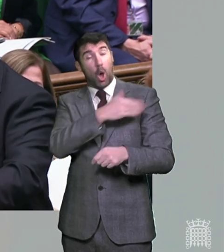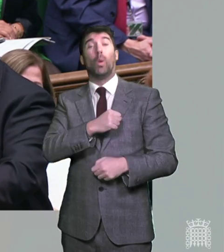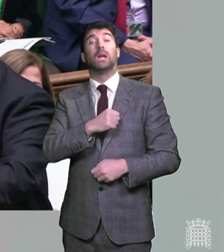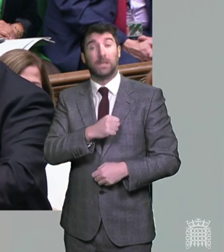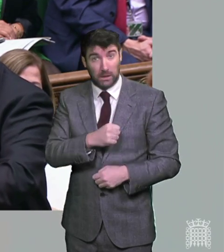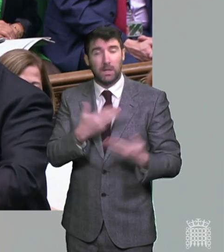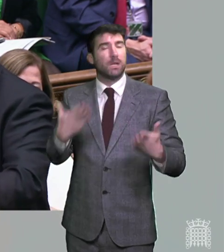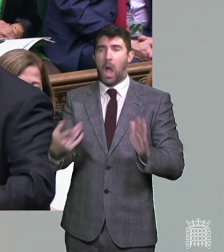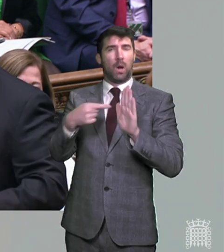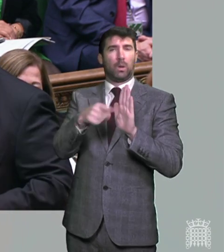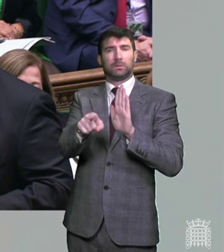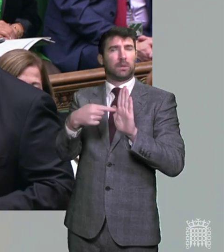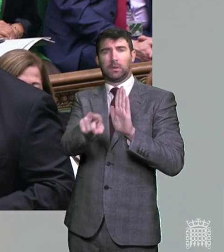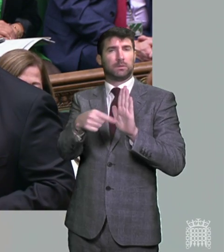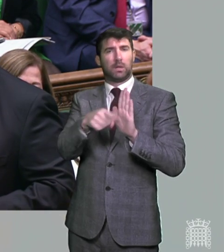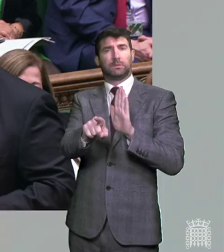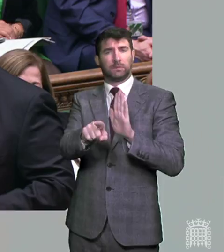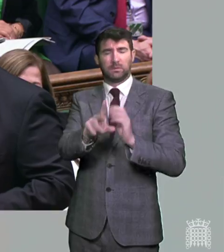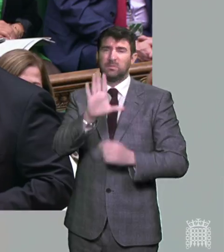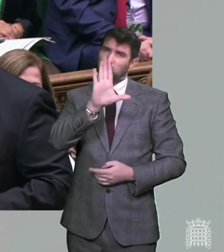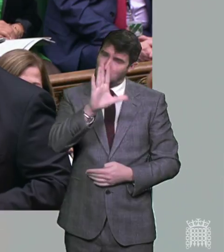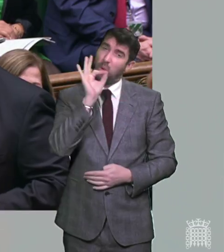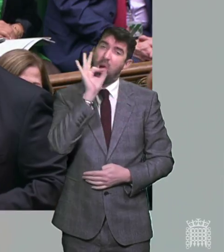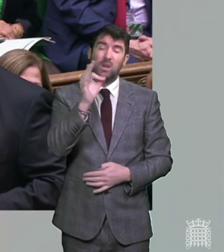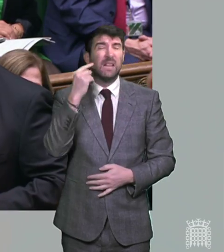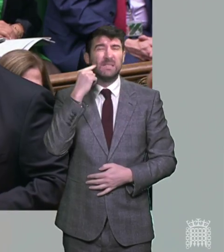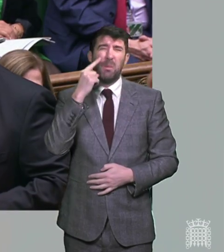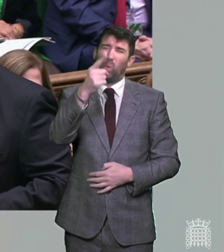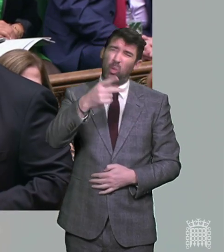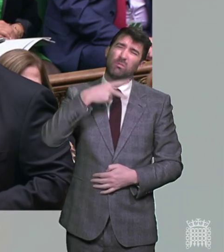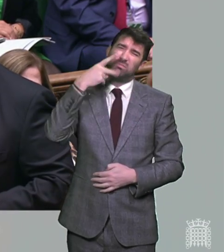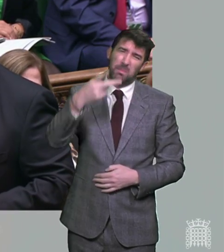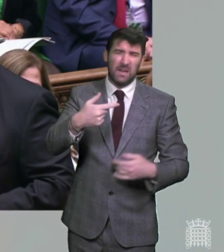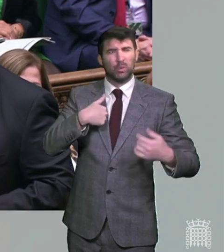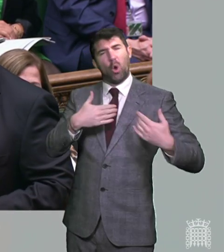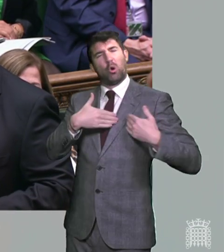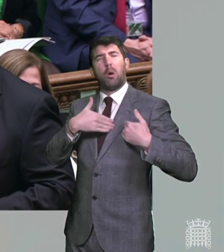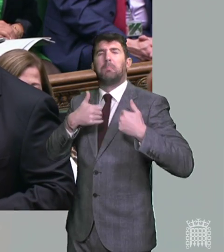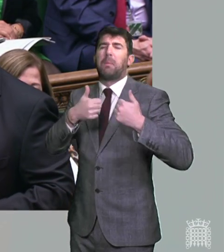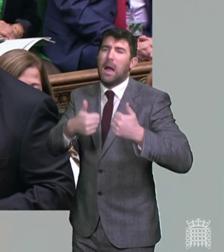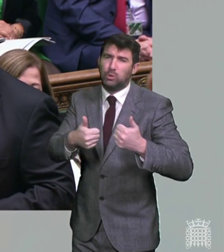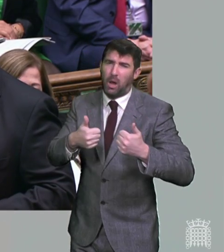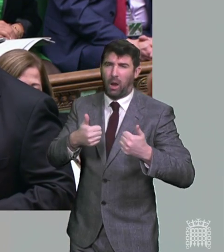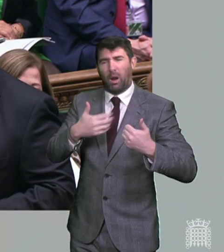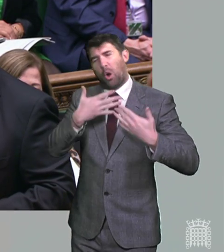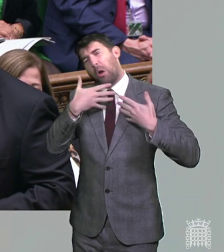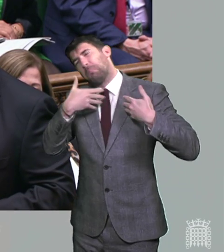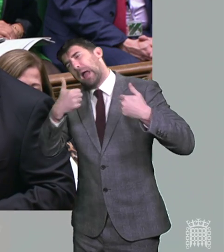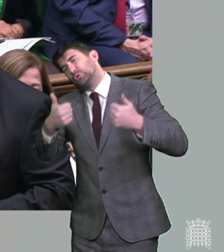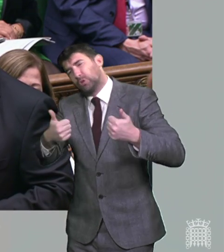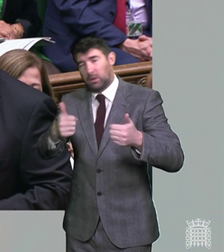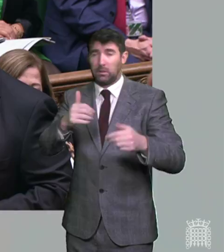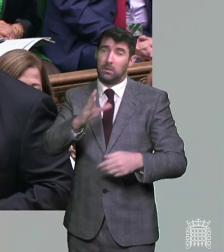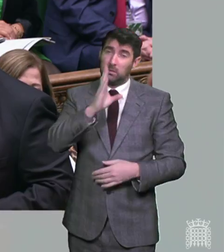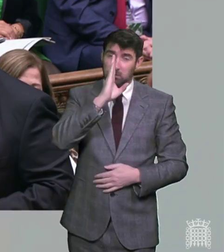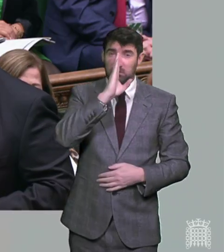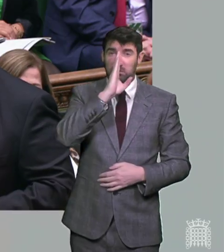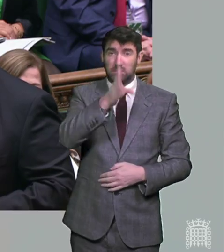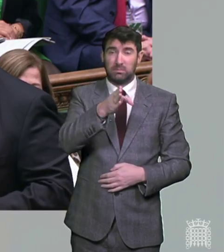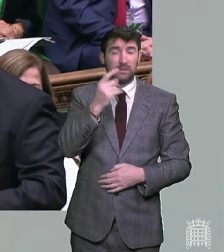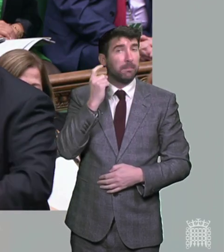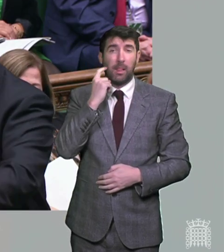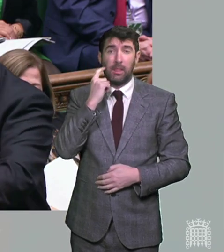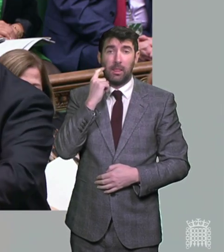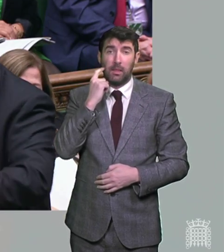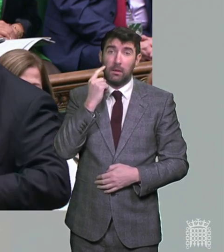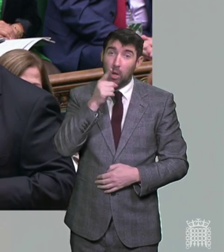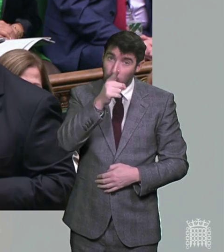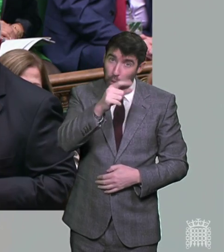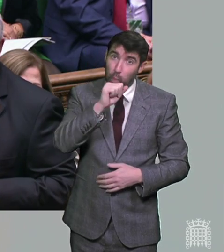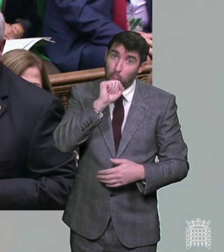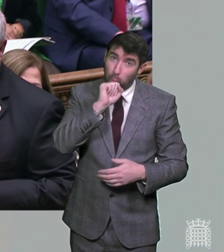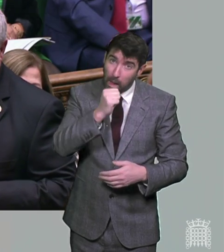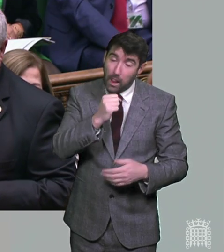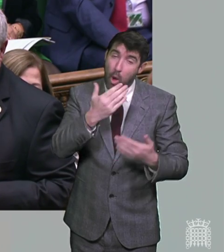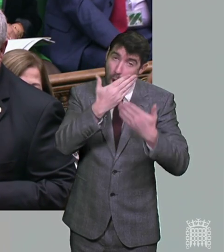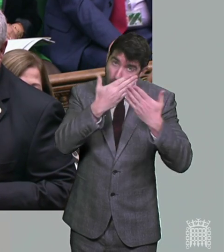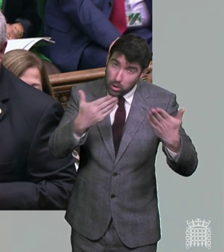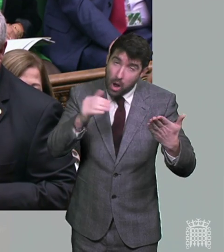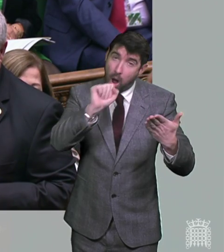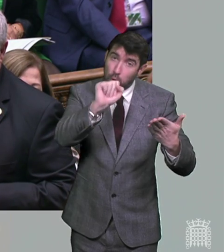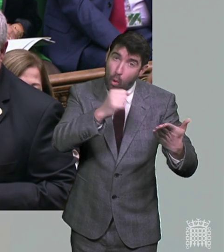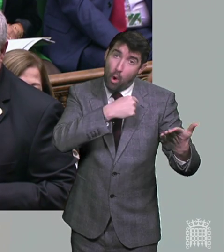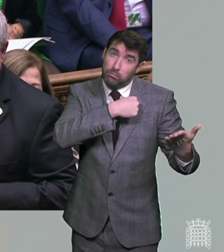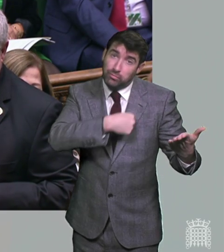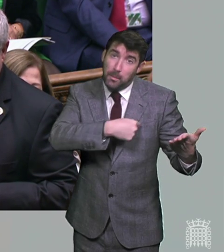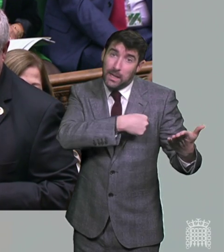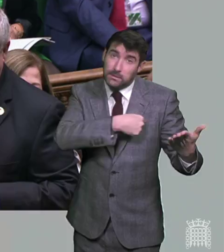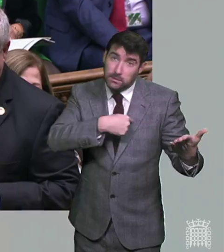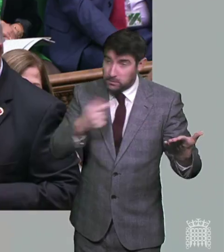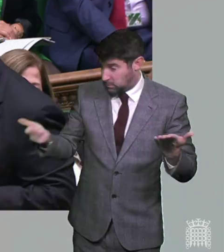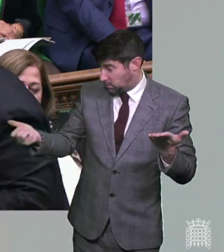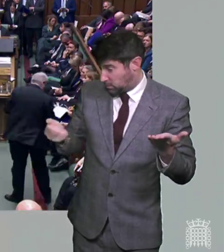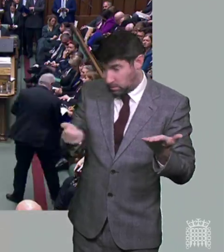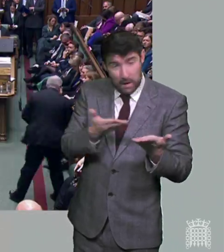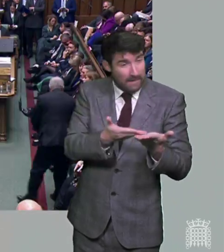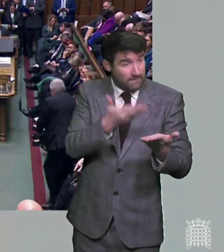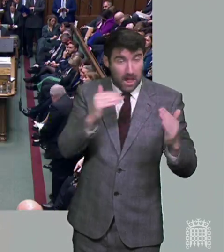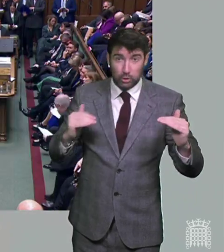People do not need to hear any more spin about compassionate conservatism; they just need a straight answer to a simple question—will he keep his promise and lift benefits and pensions in line with inflation?